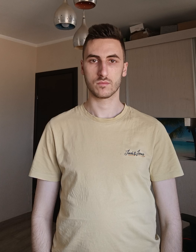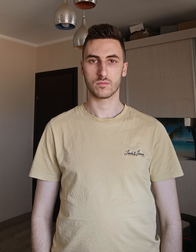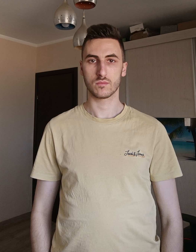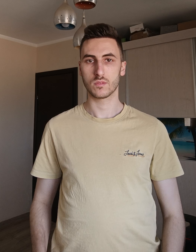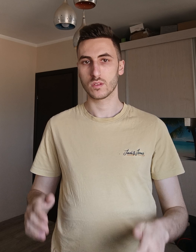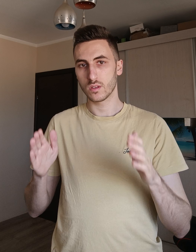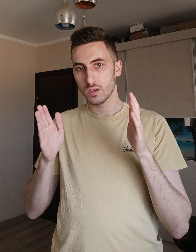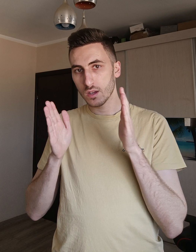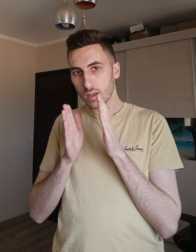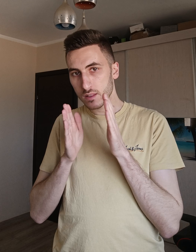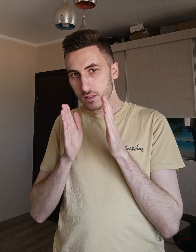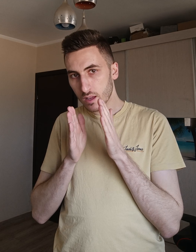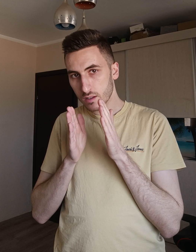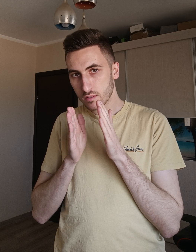קטן